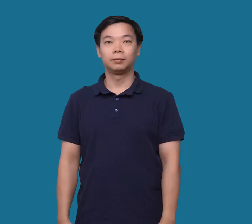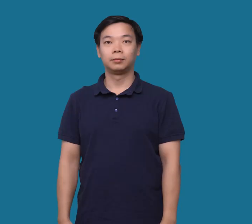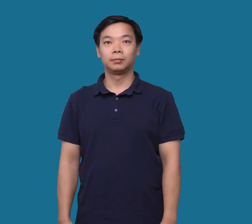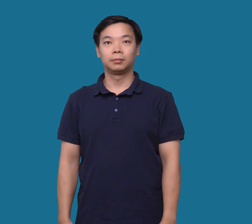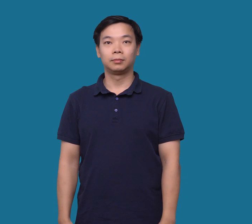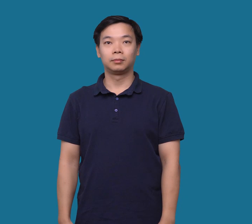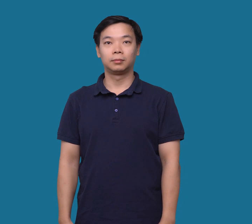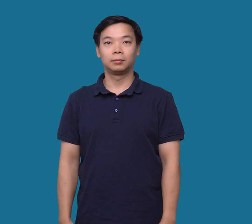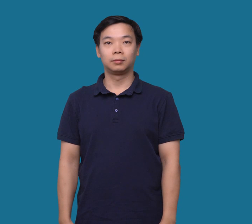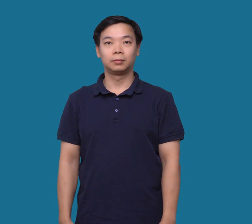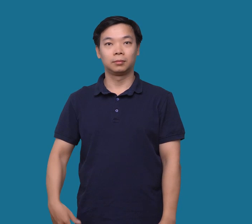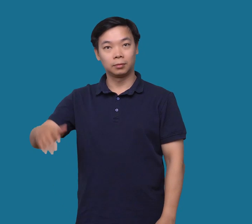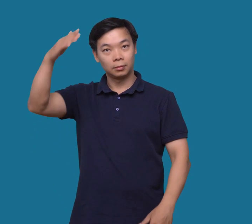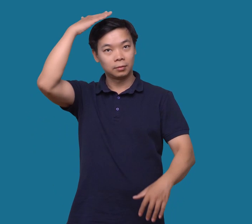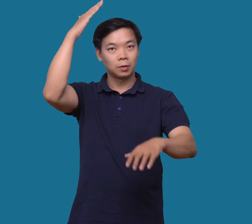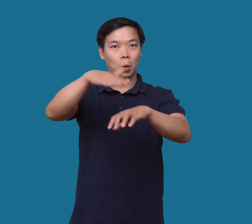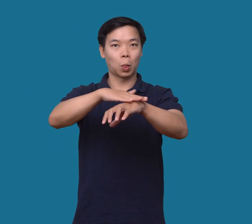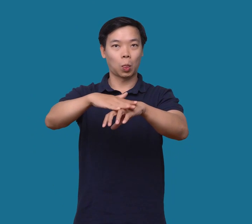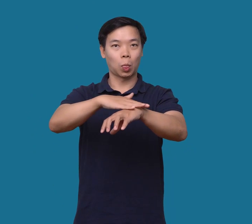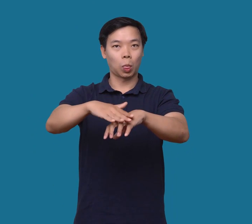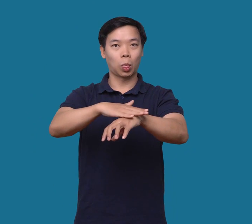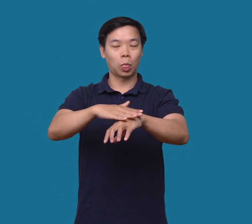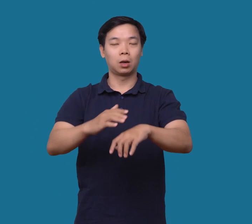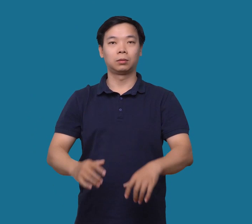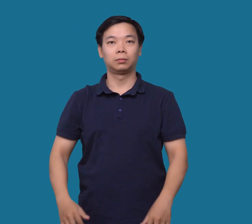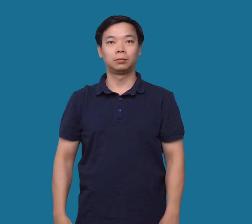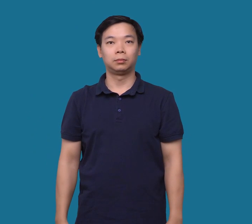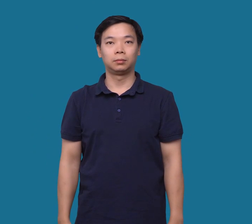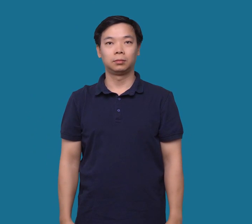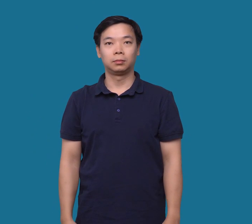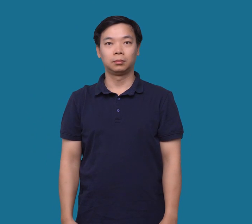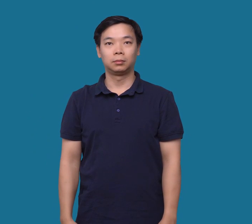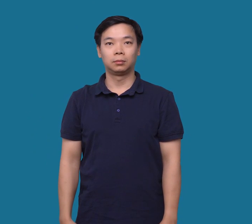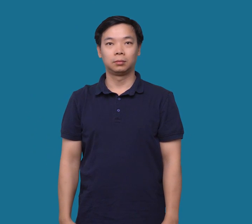trọc đầu